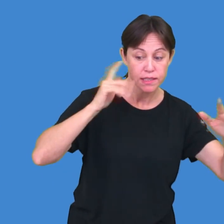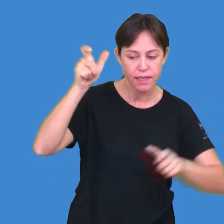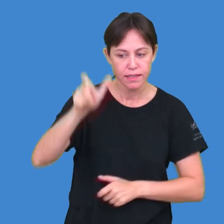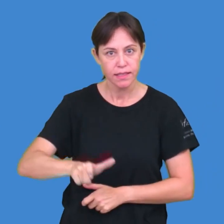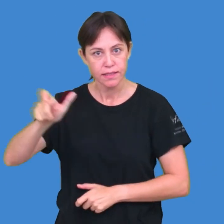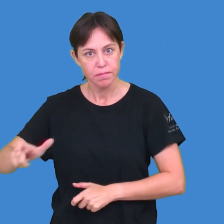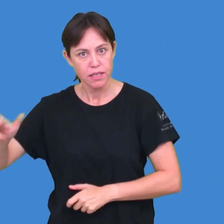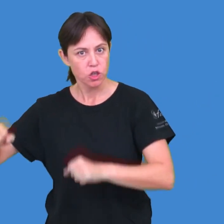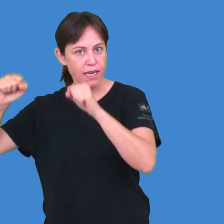persona